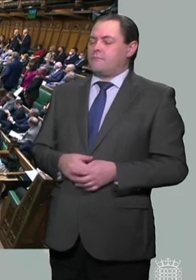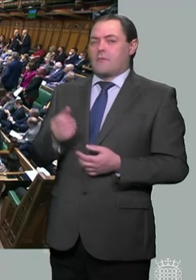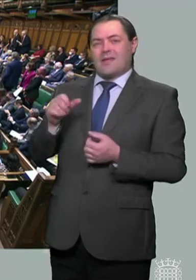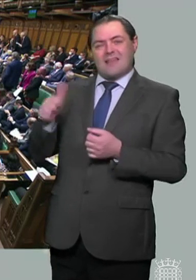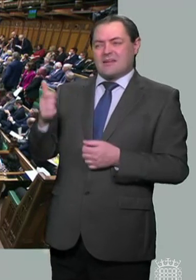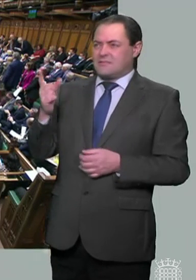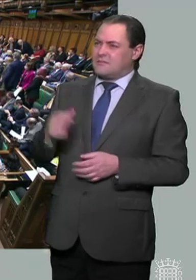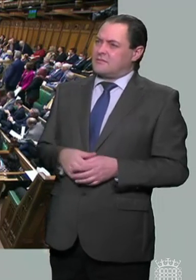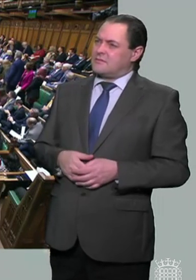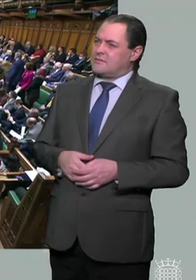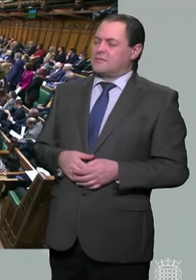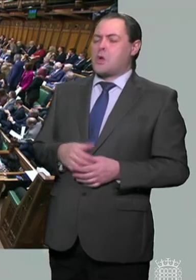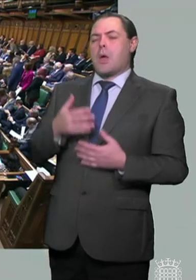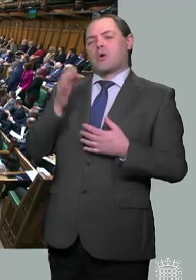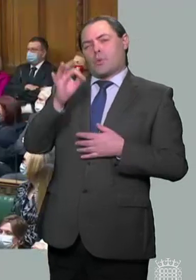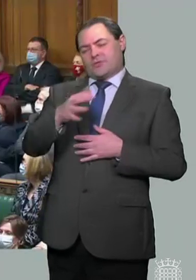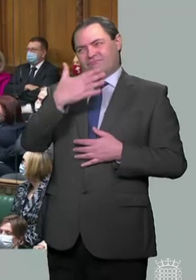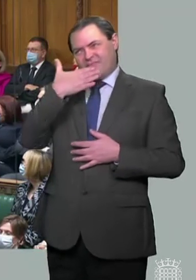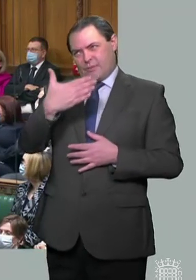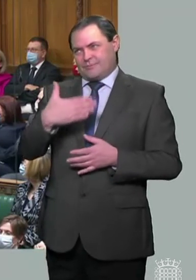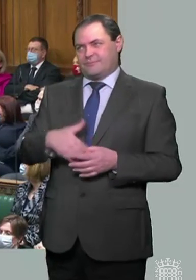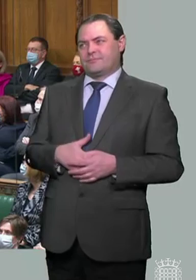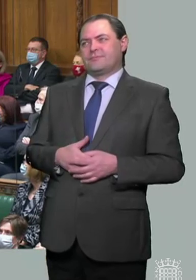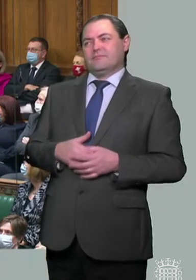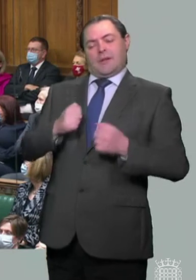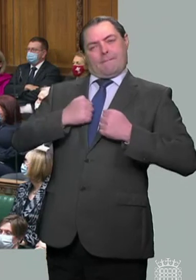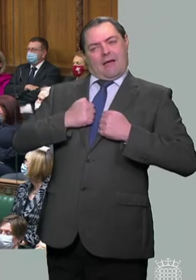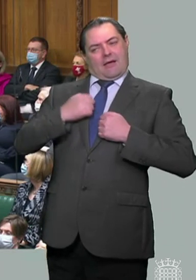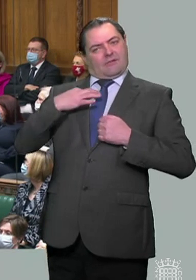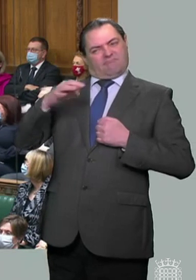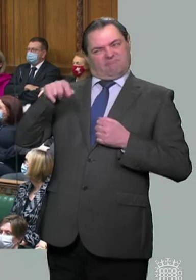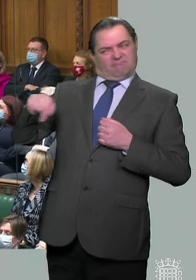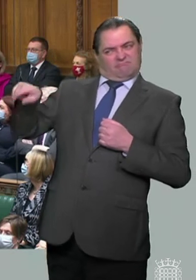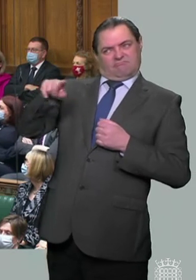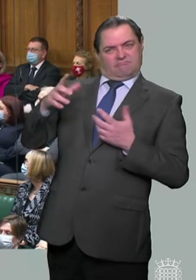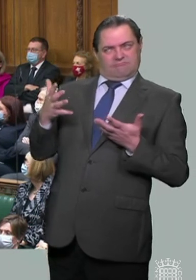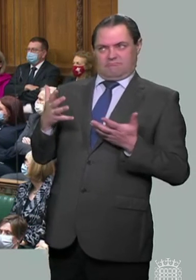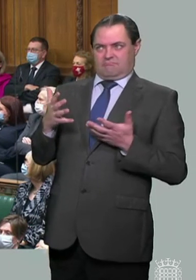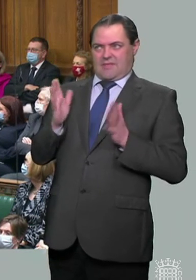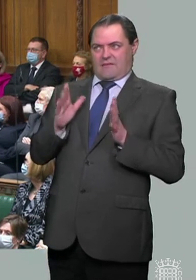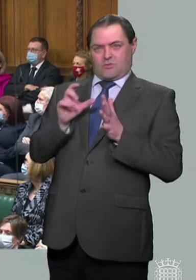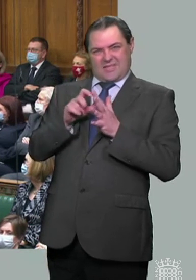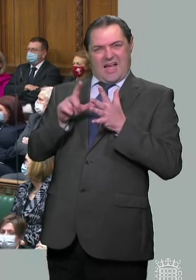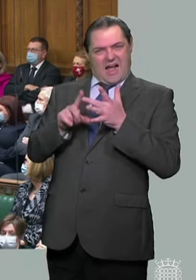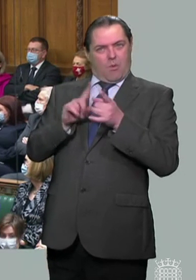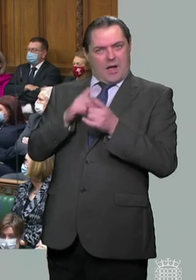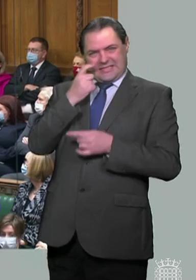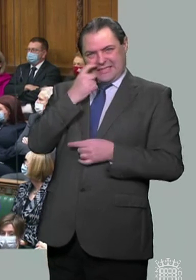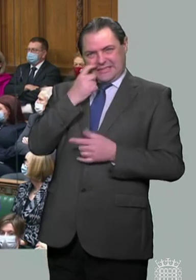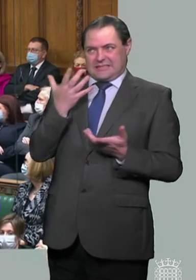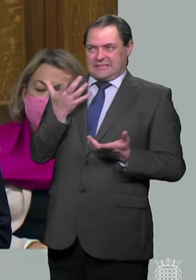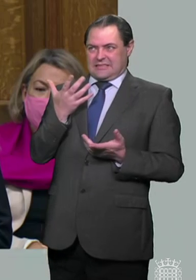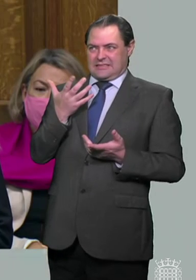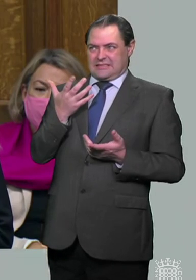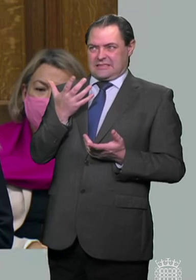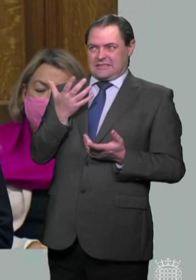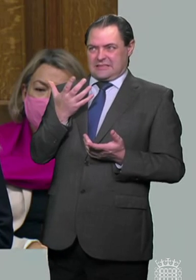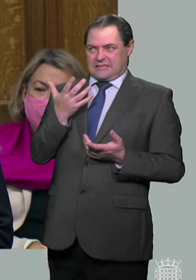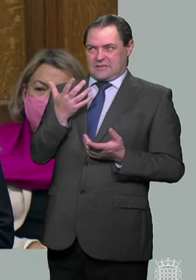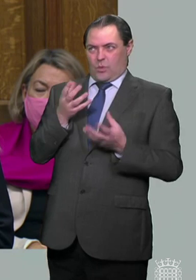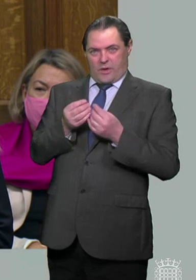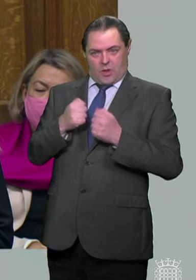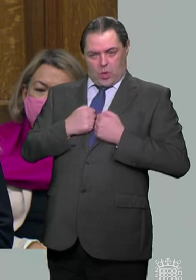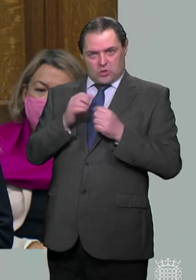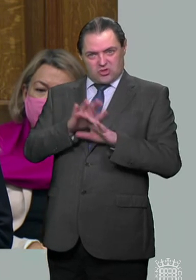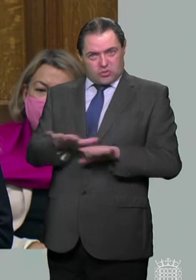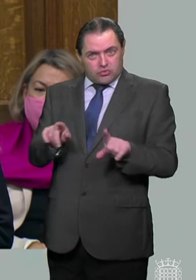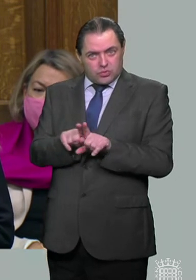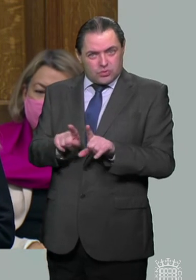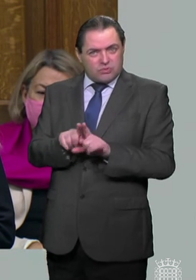My constituents are having to resort to performing DIY dentistry, including on their children.